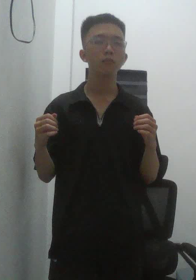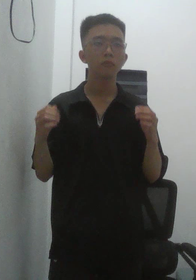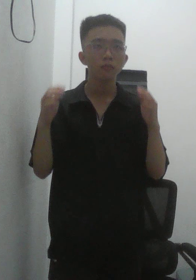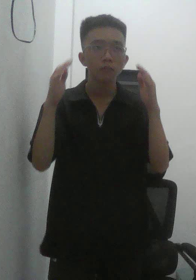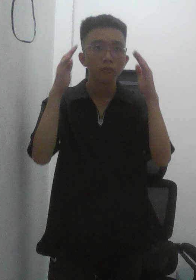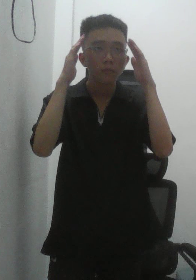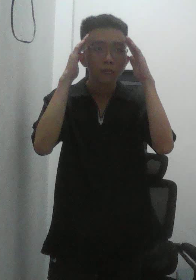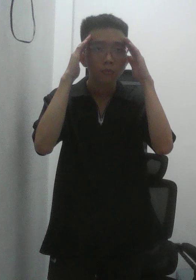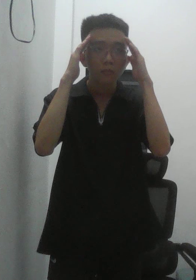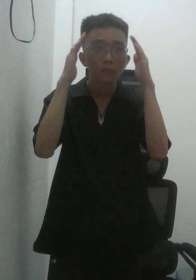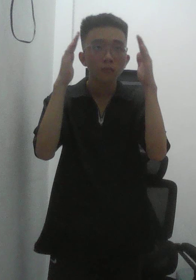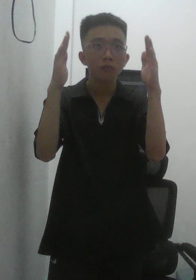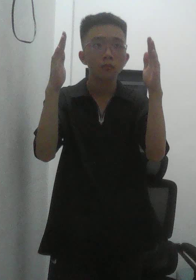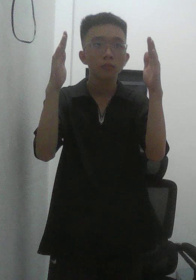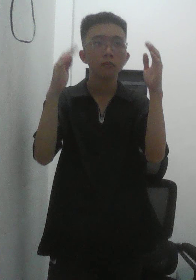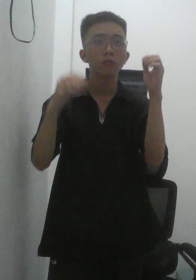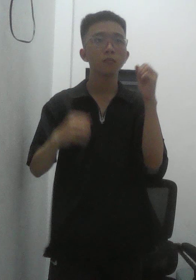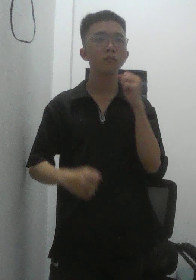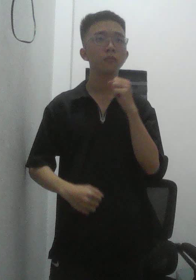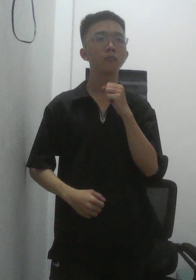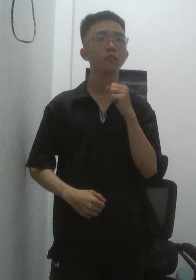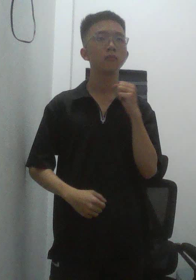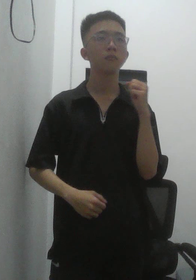khong quan tam